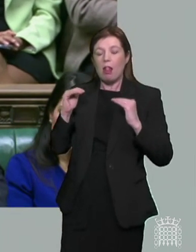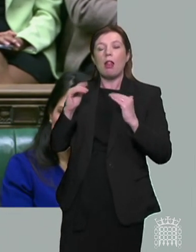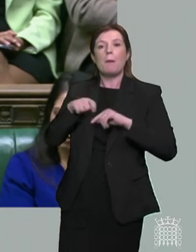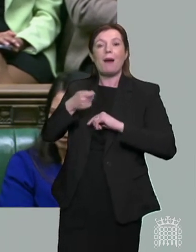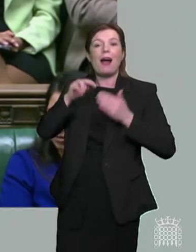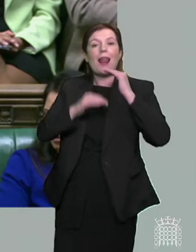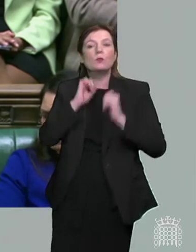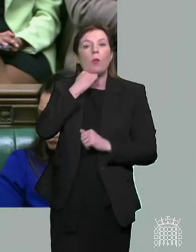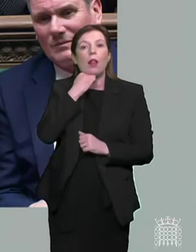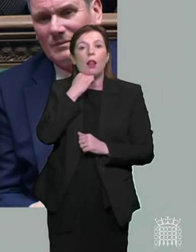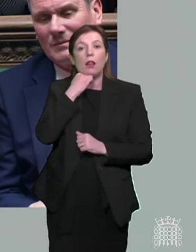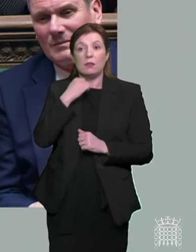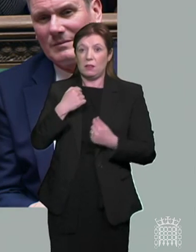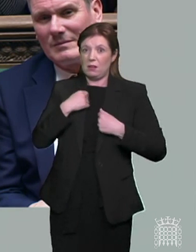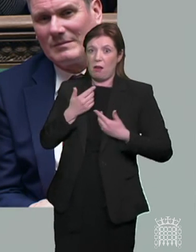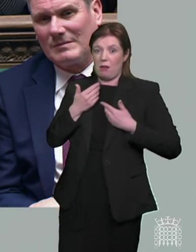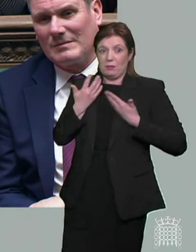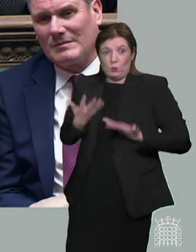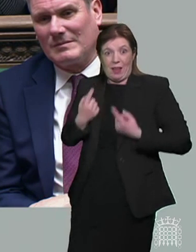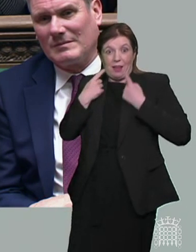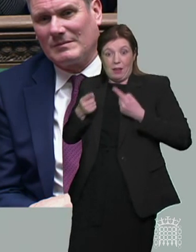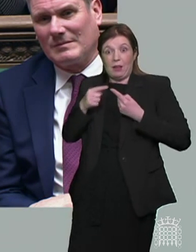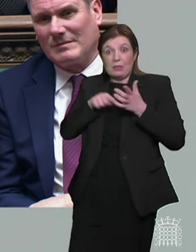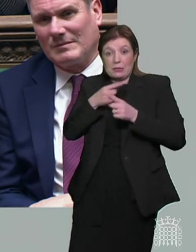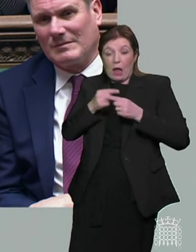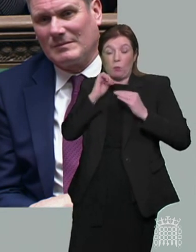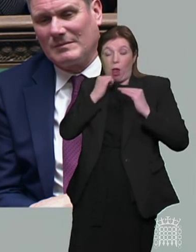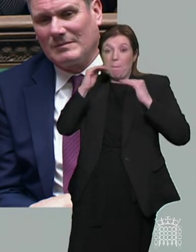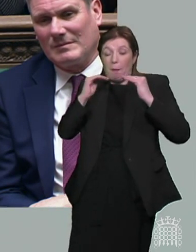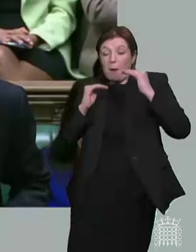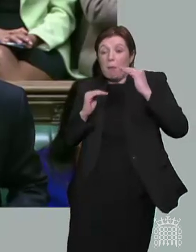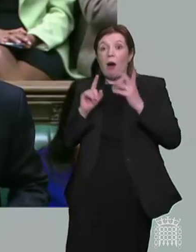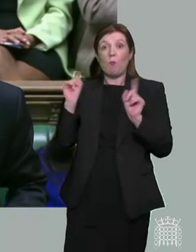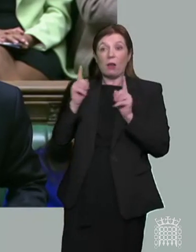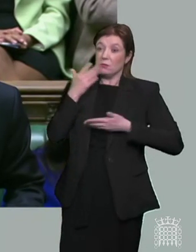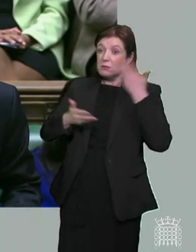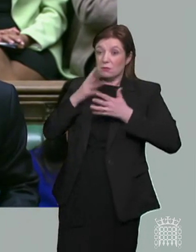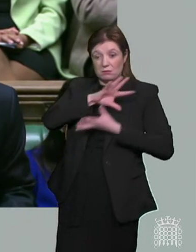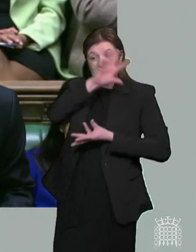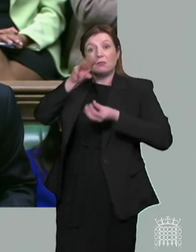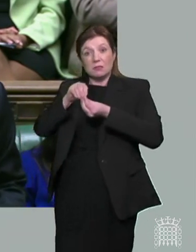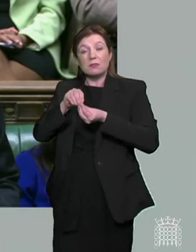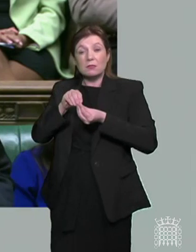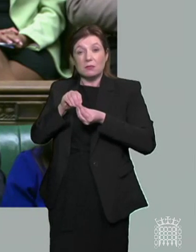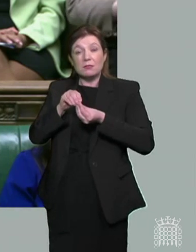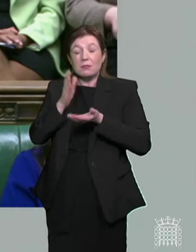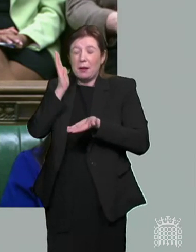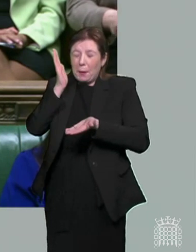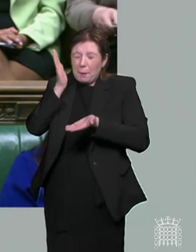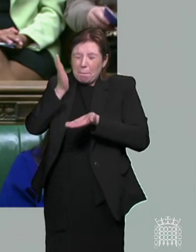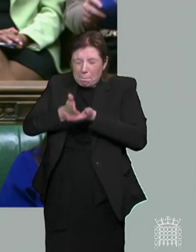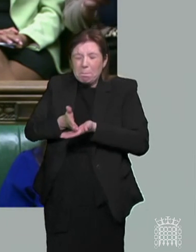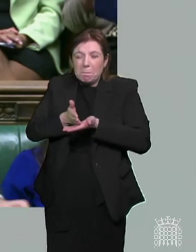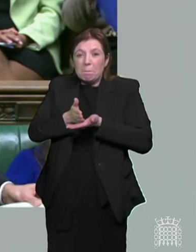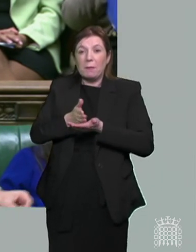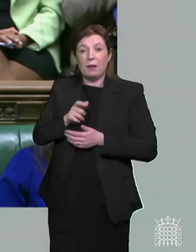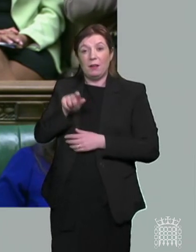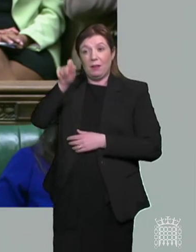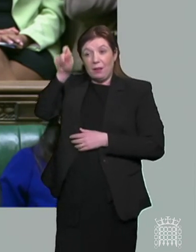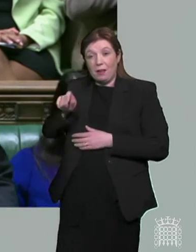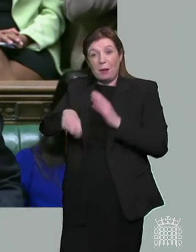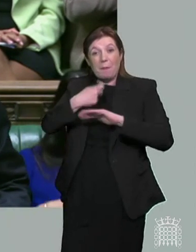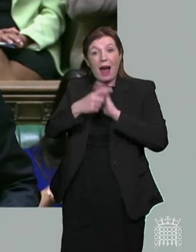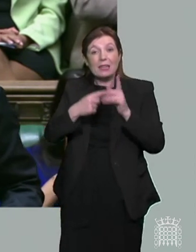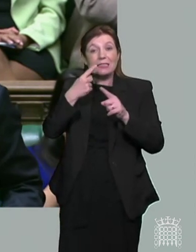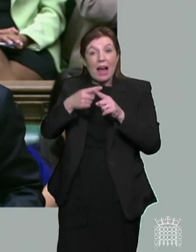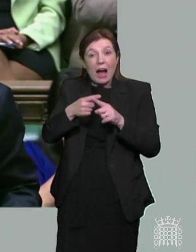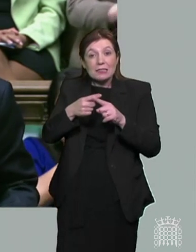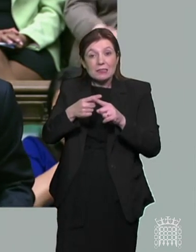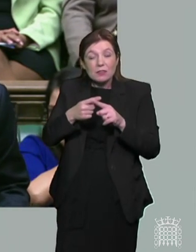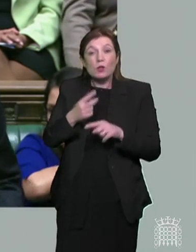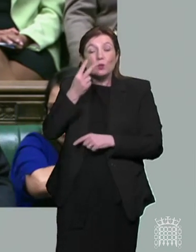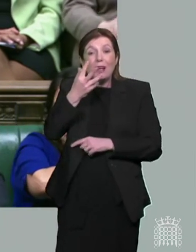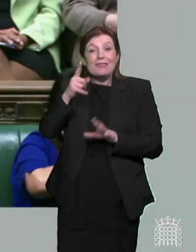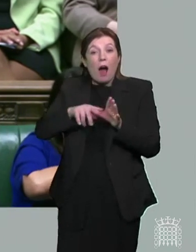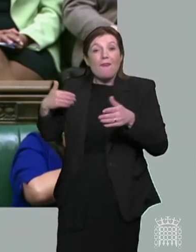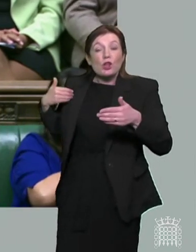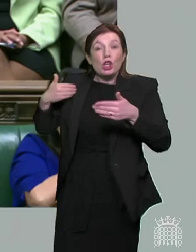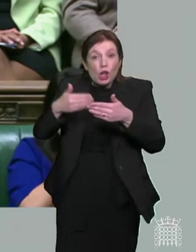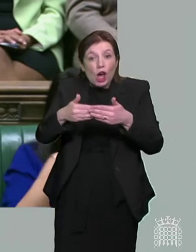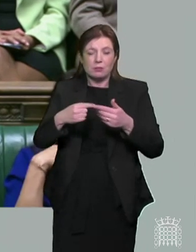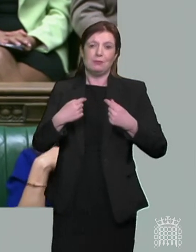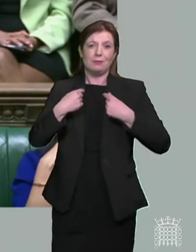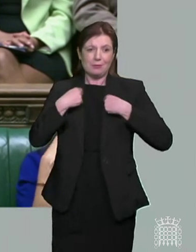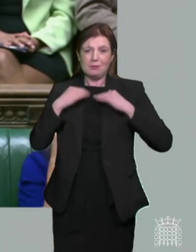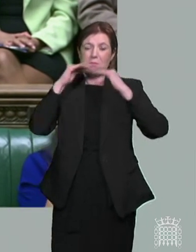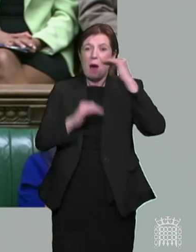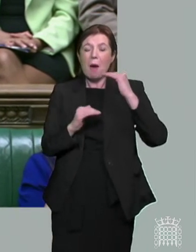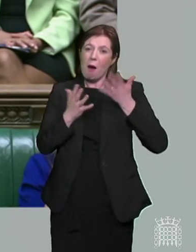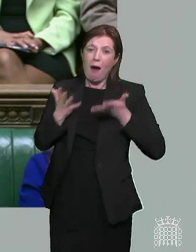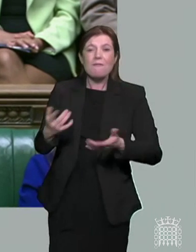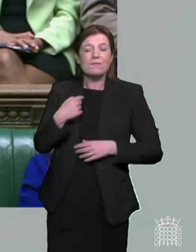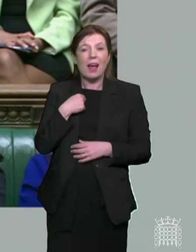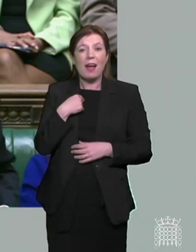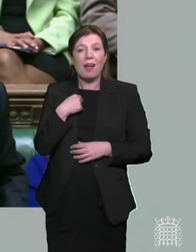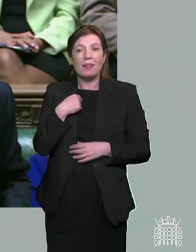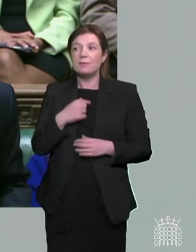Combined with the other tax cuts we have announced today, this plan represents the biggest net cut to personal taxes in a quarter of a century.